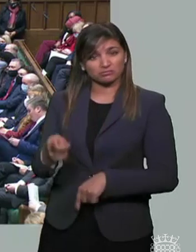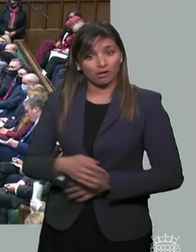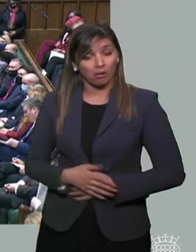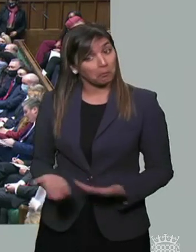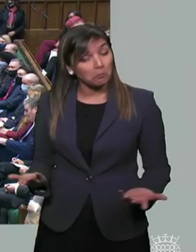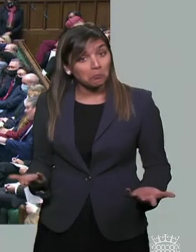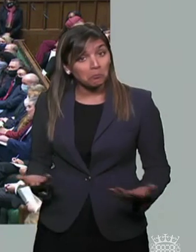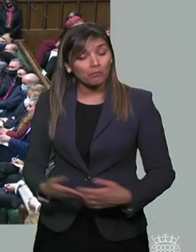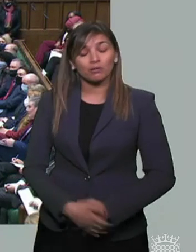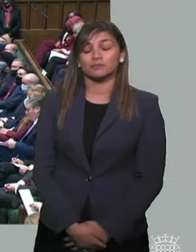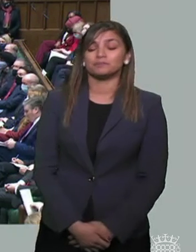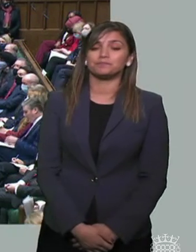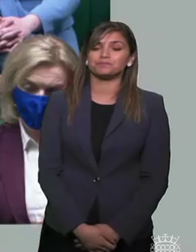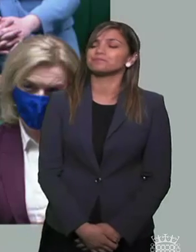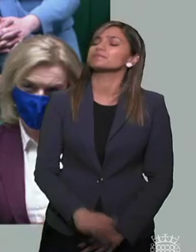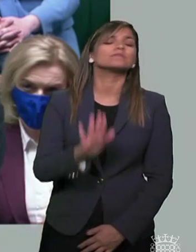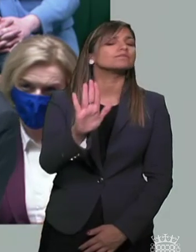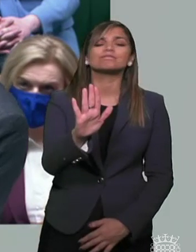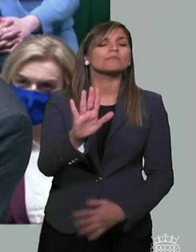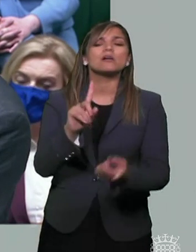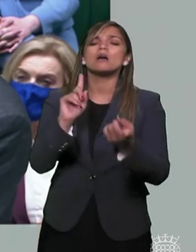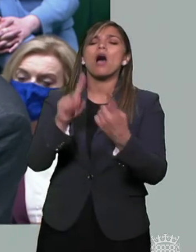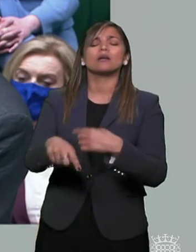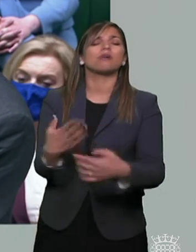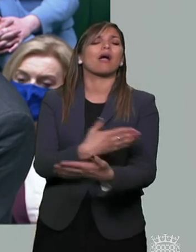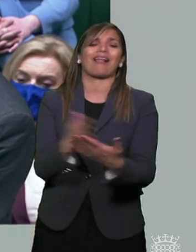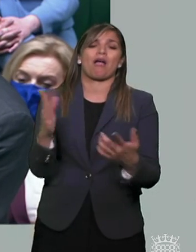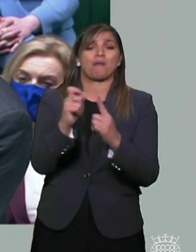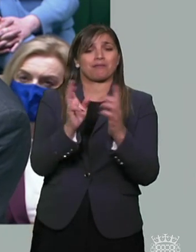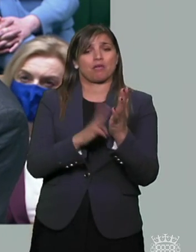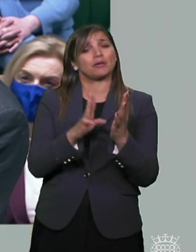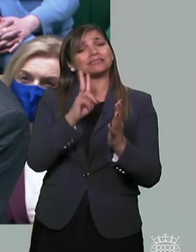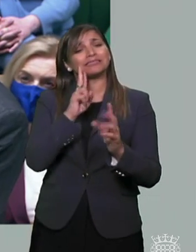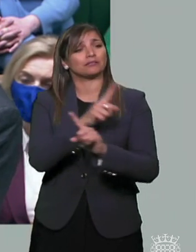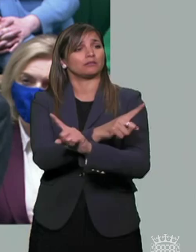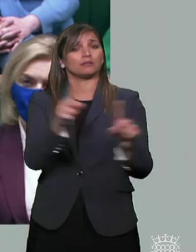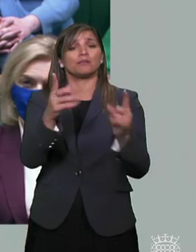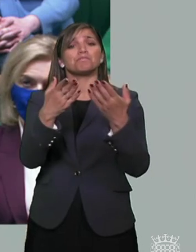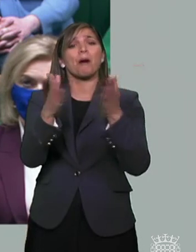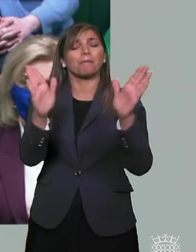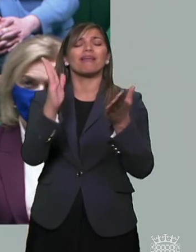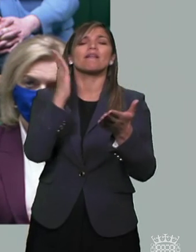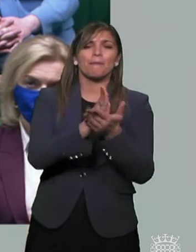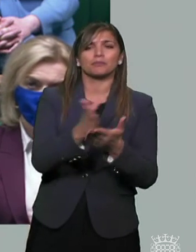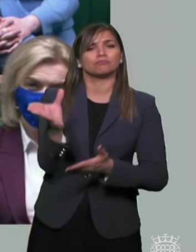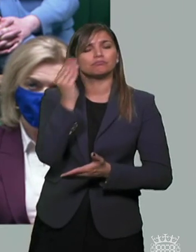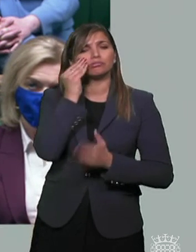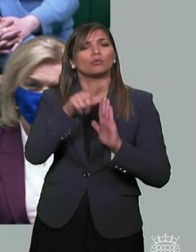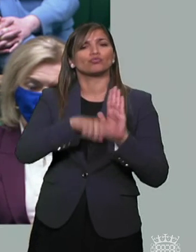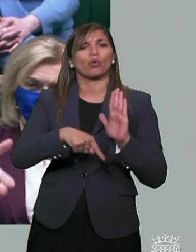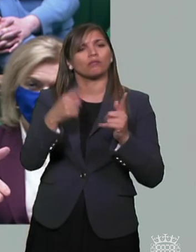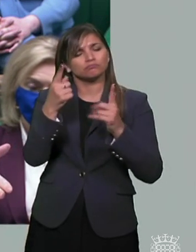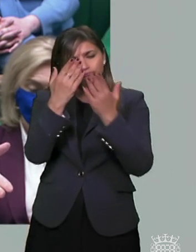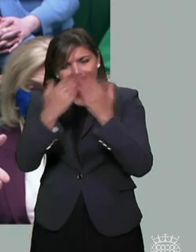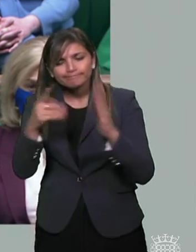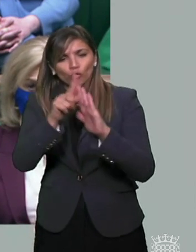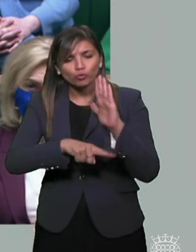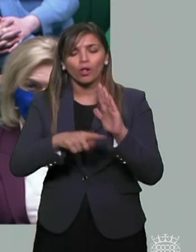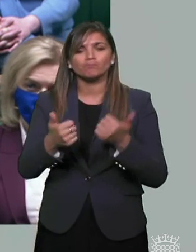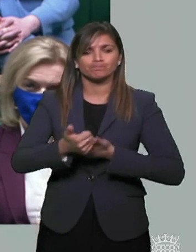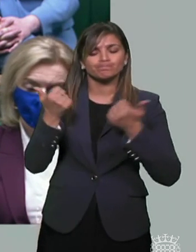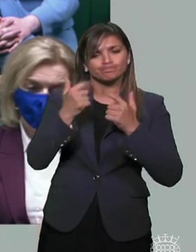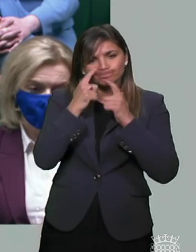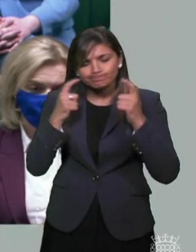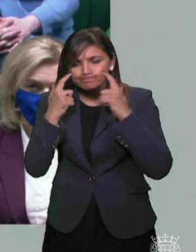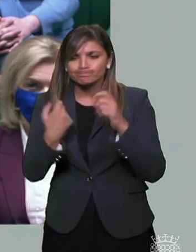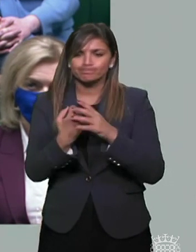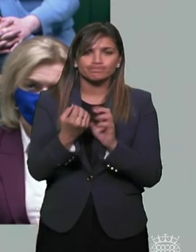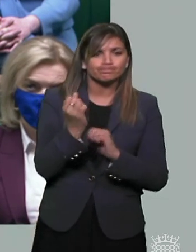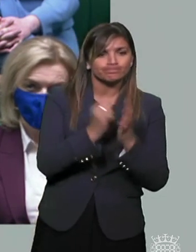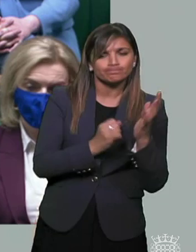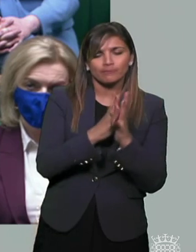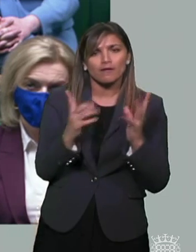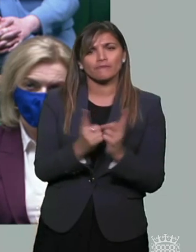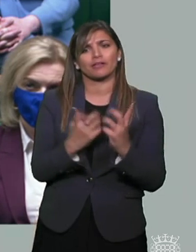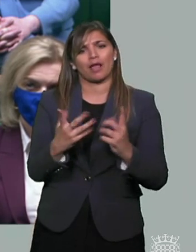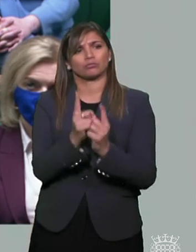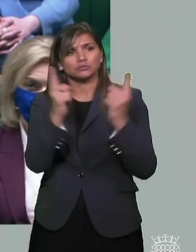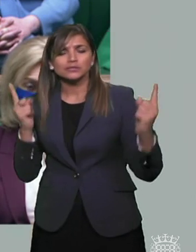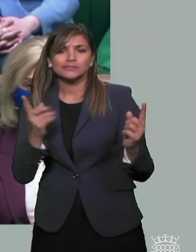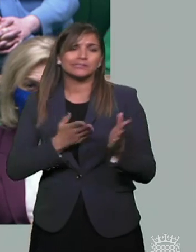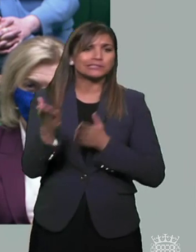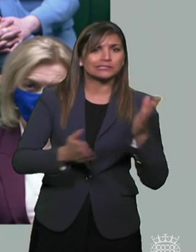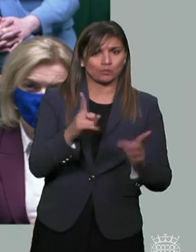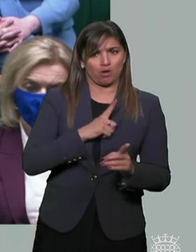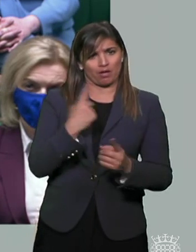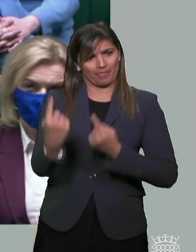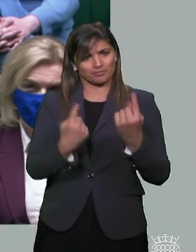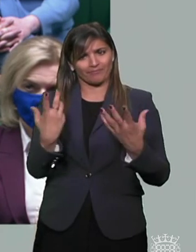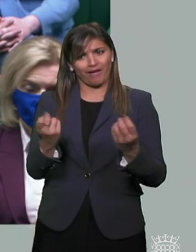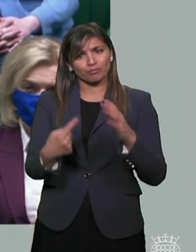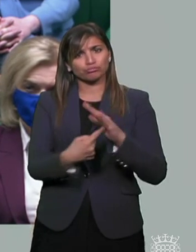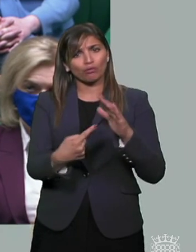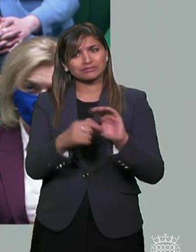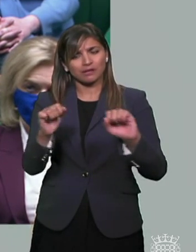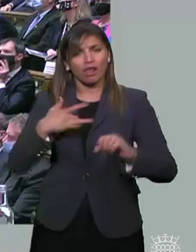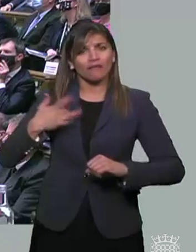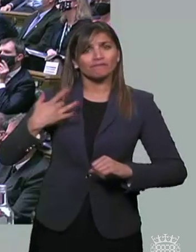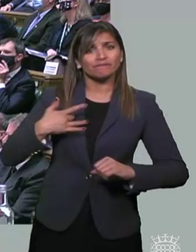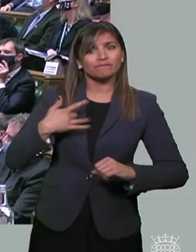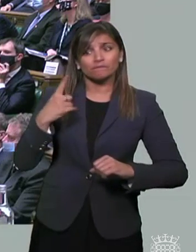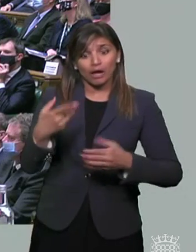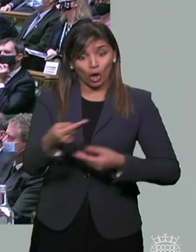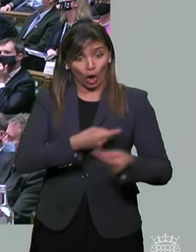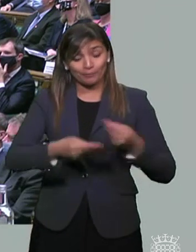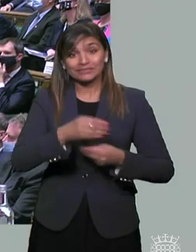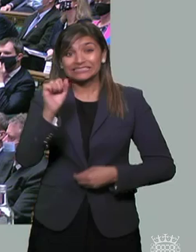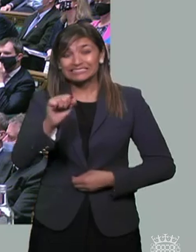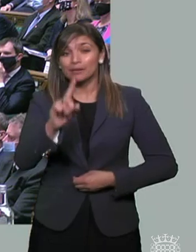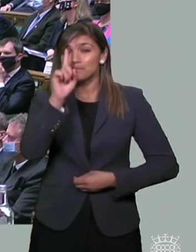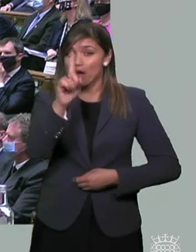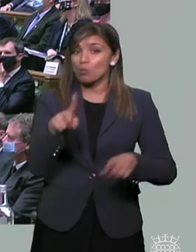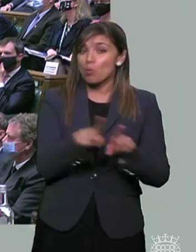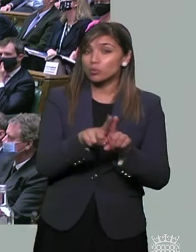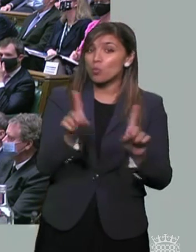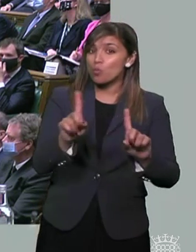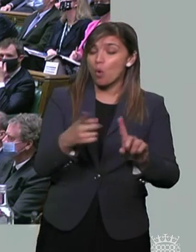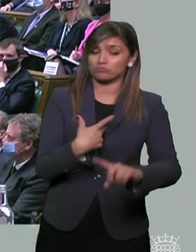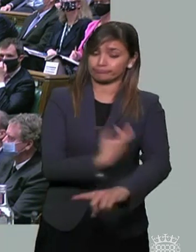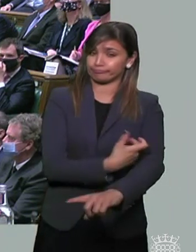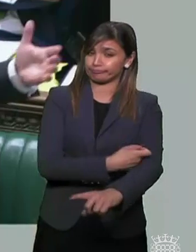The answer is very, very clear. It is there in what the public are doing, because they can see that the Government are getting on with delivering on their priorities, not just on the economy, but above all on delivering the fastest booster roll-out in Europe.